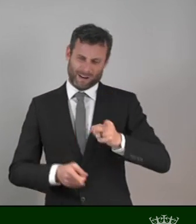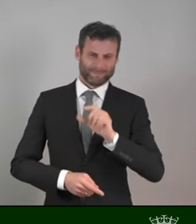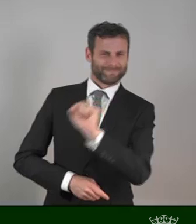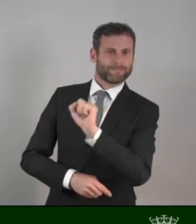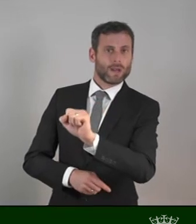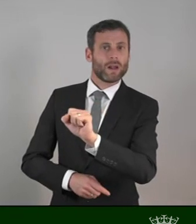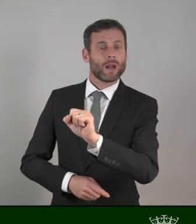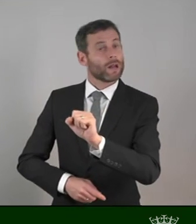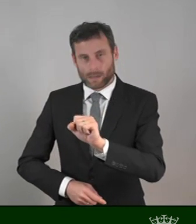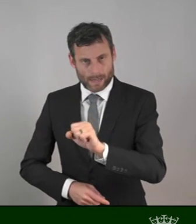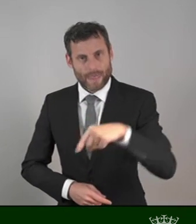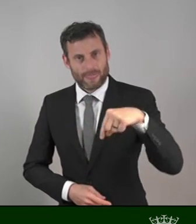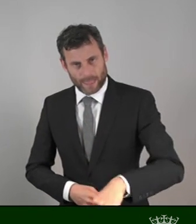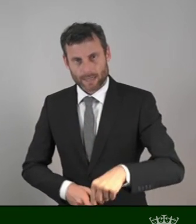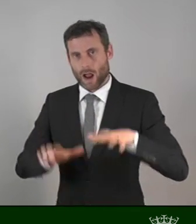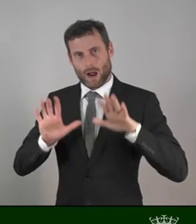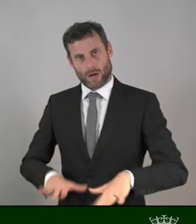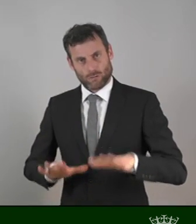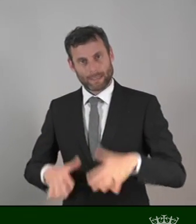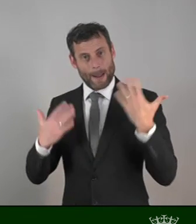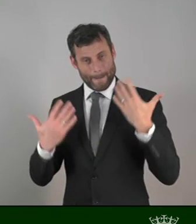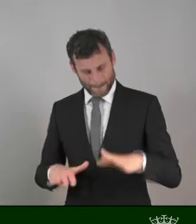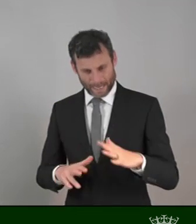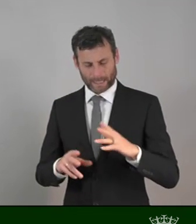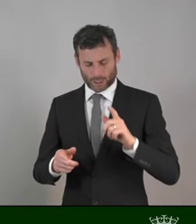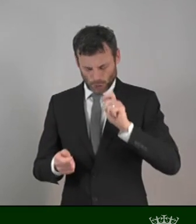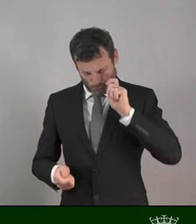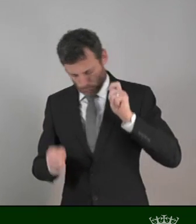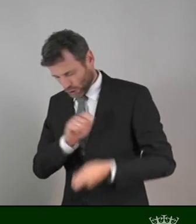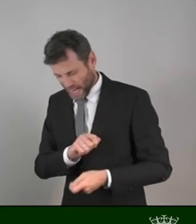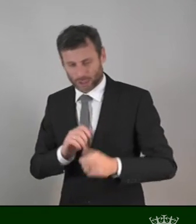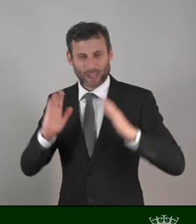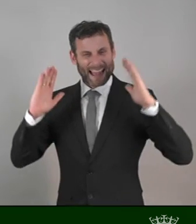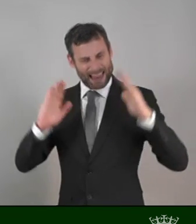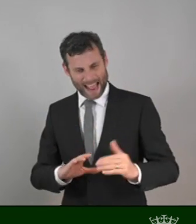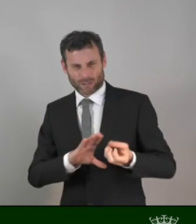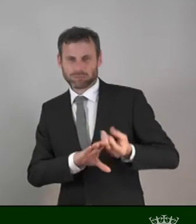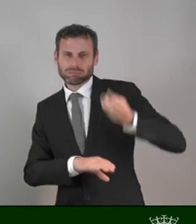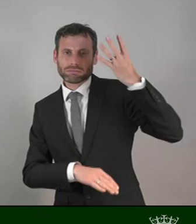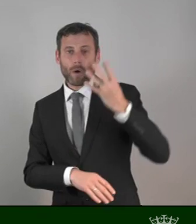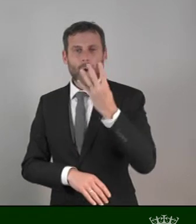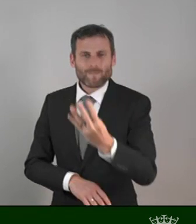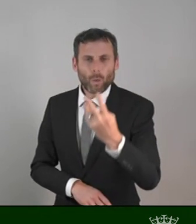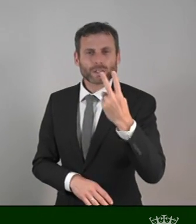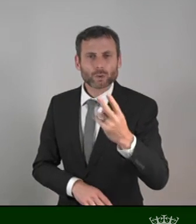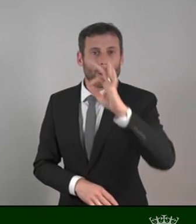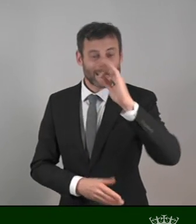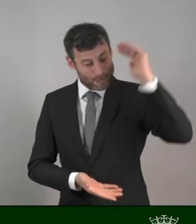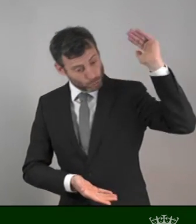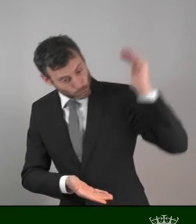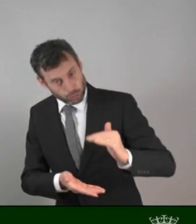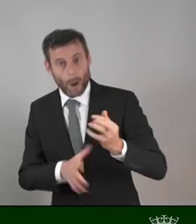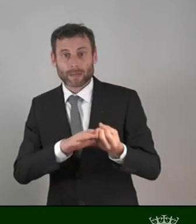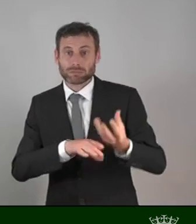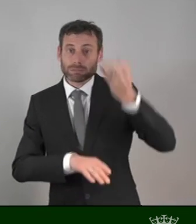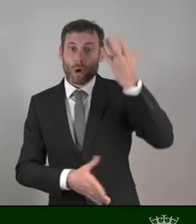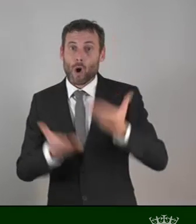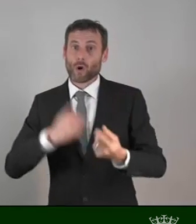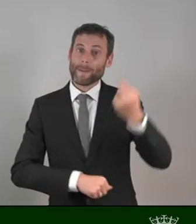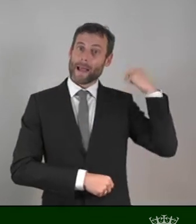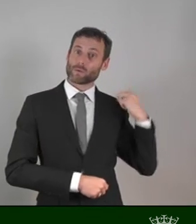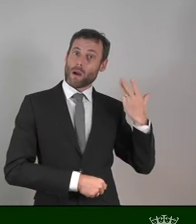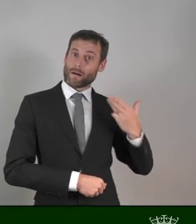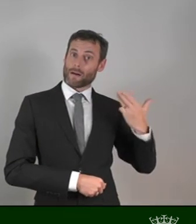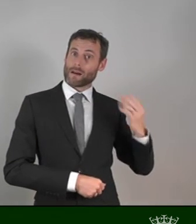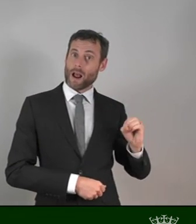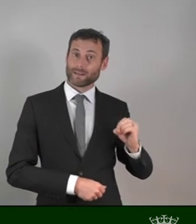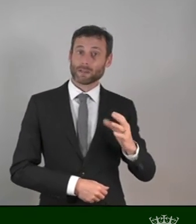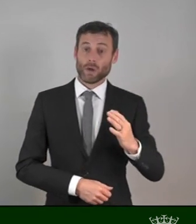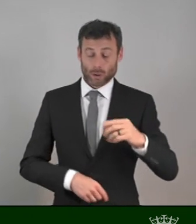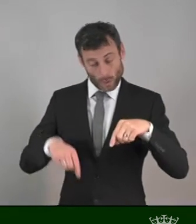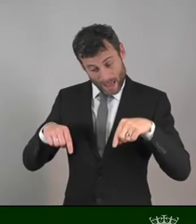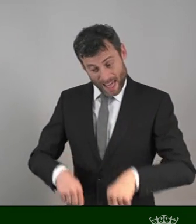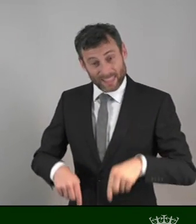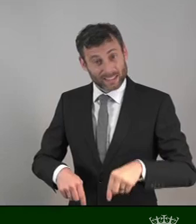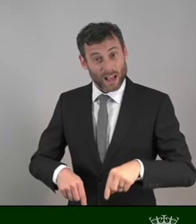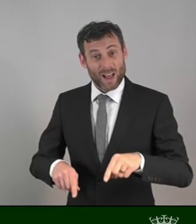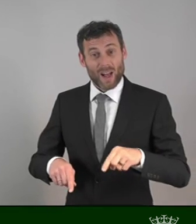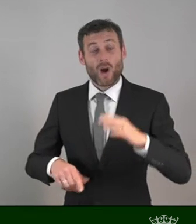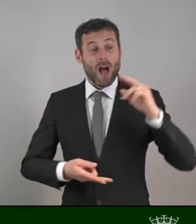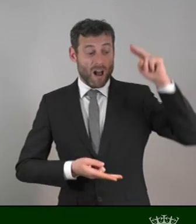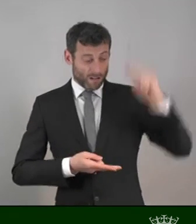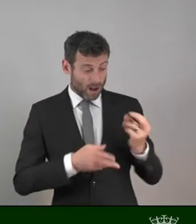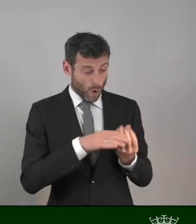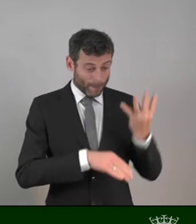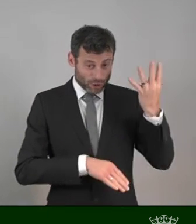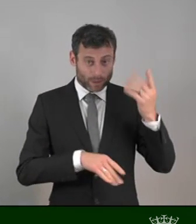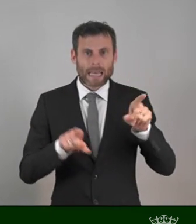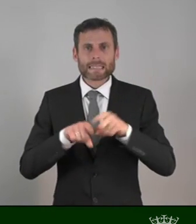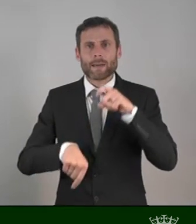We should not forget that this country has reduced CO2 emissions already by 42% on 1990 levels, while the economy, under this Conservative Government, has grown by 73%.